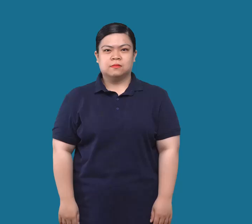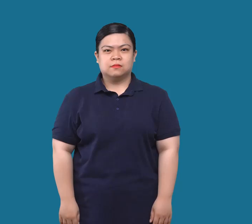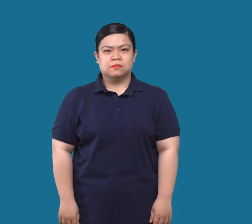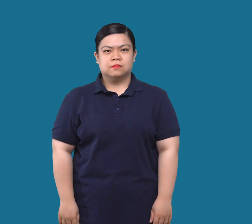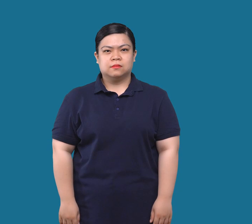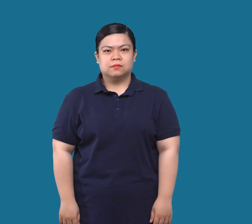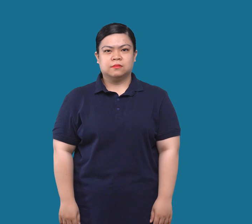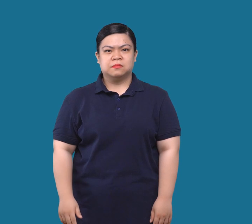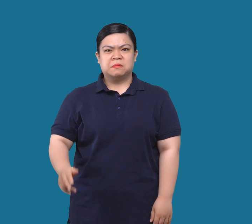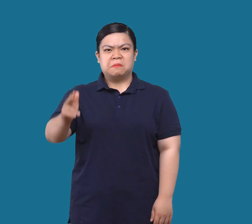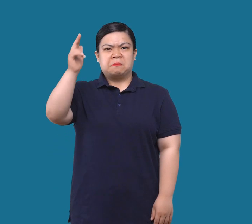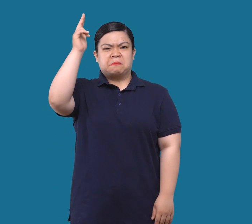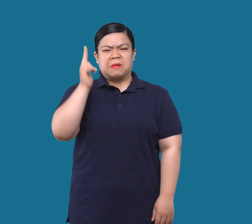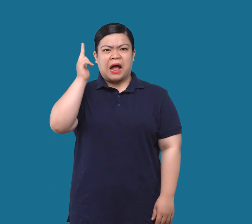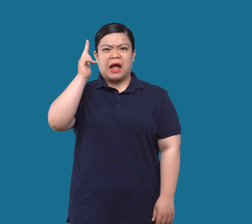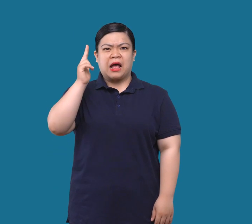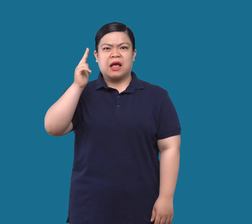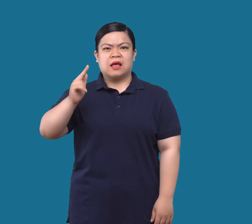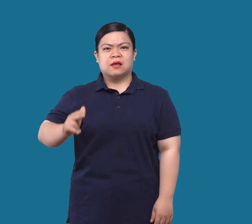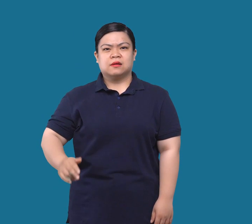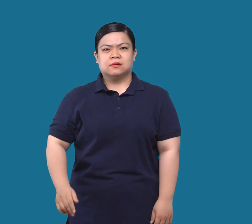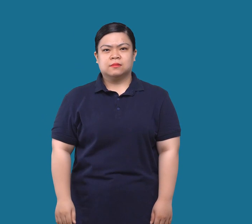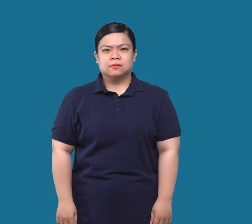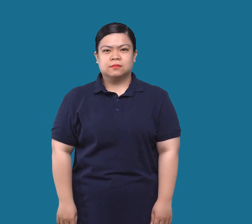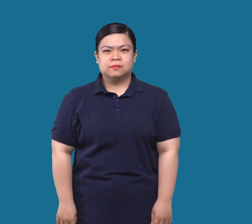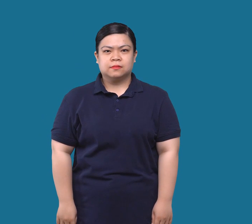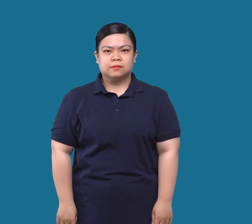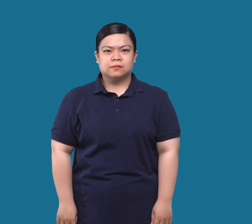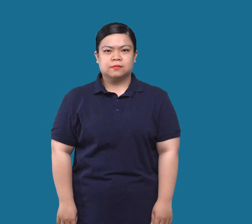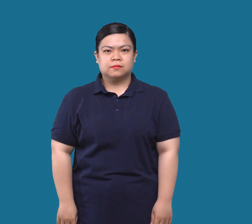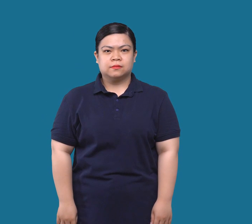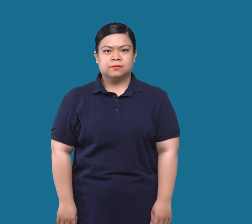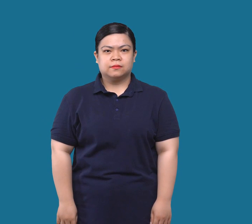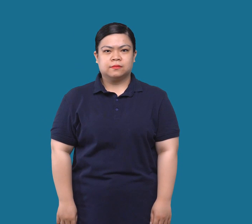nổ súng